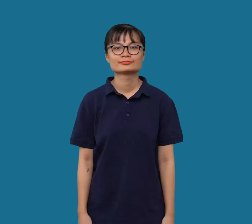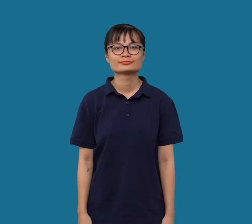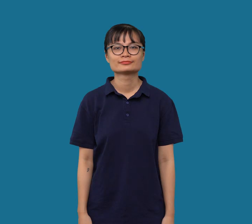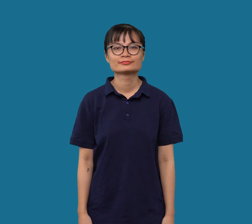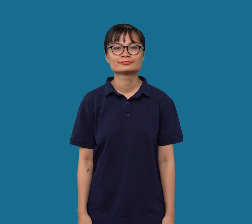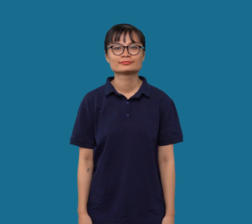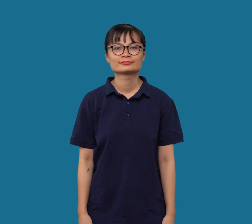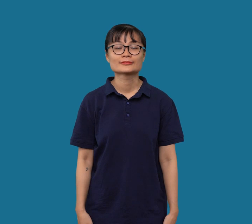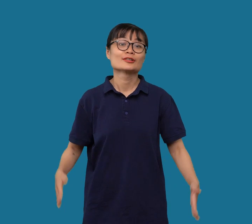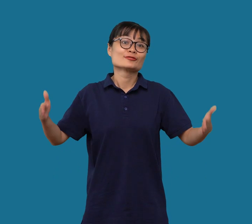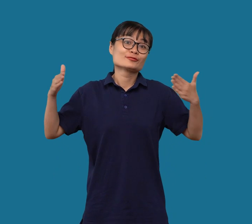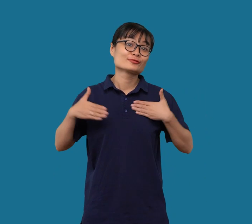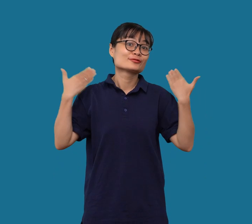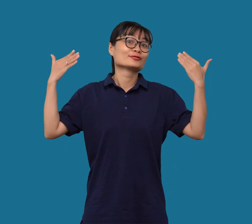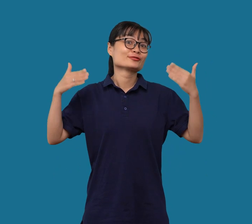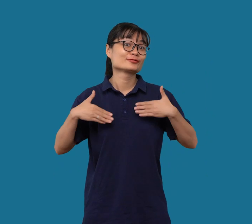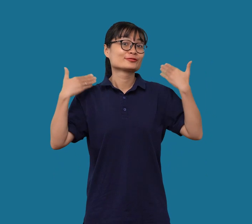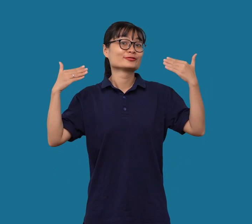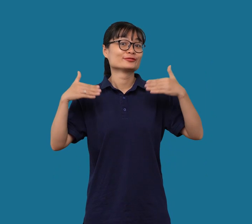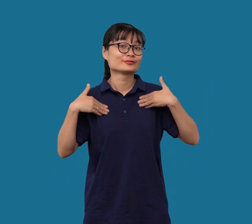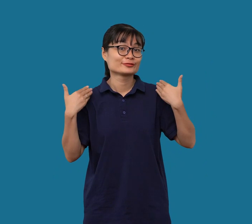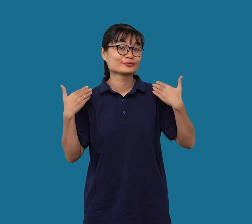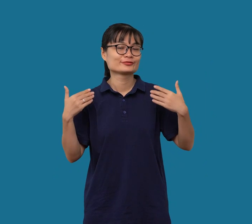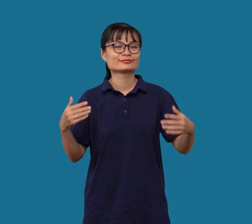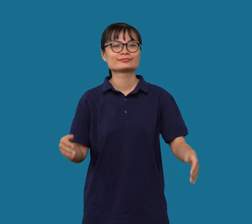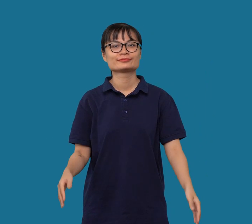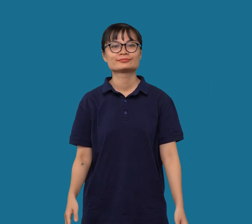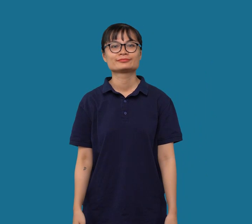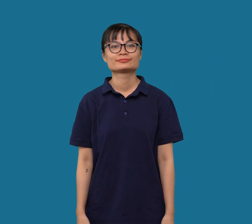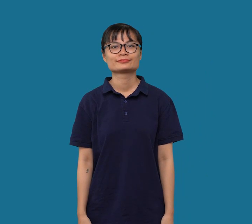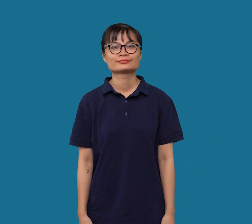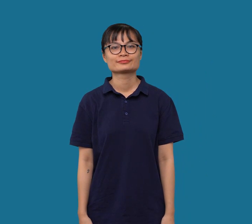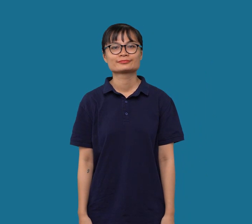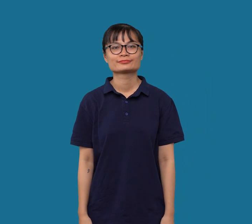vui mừng